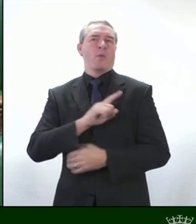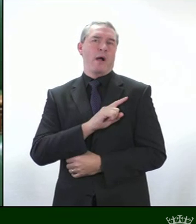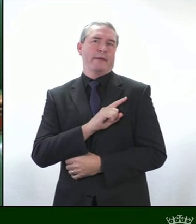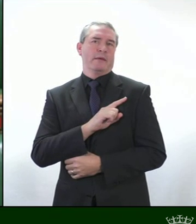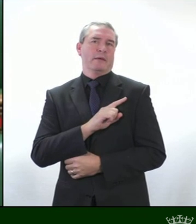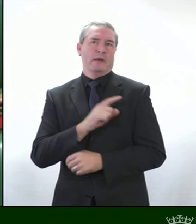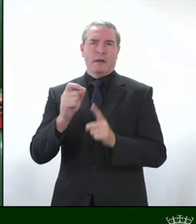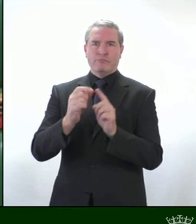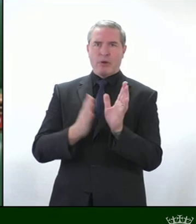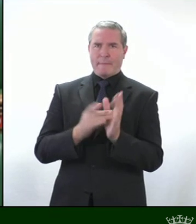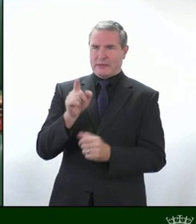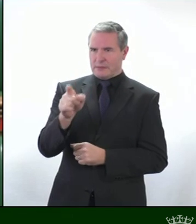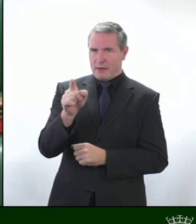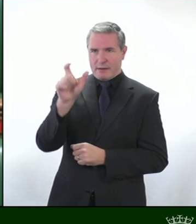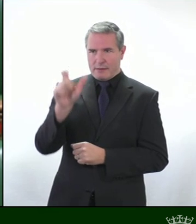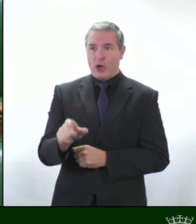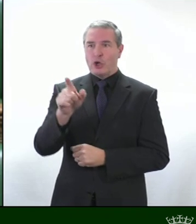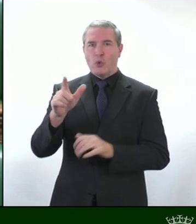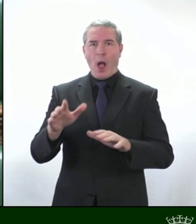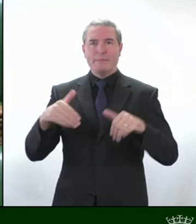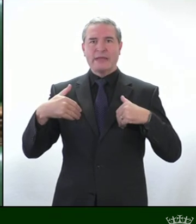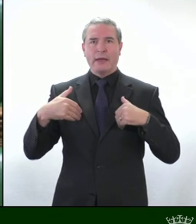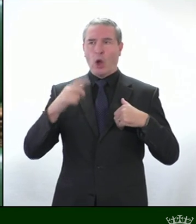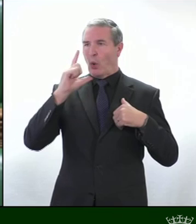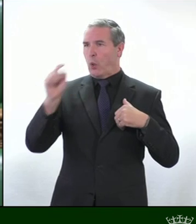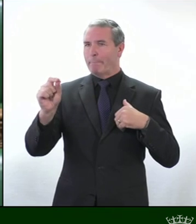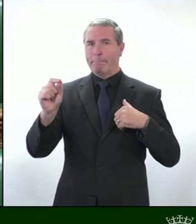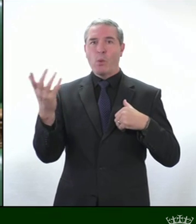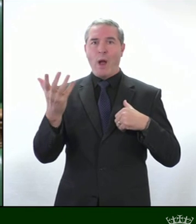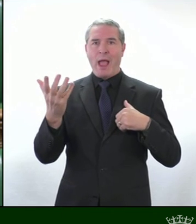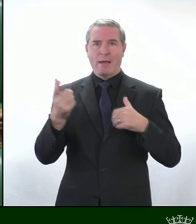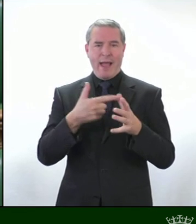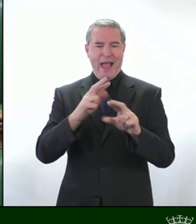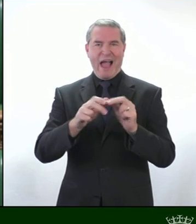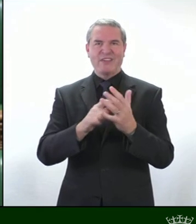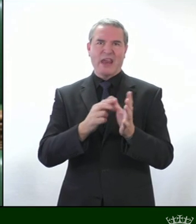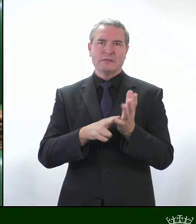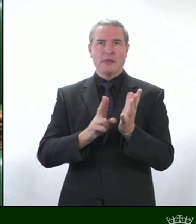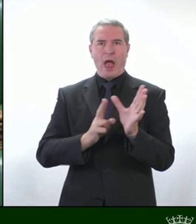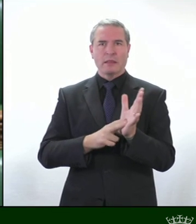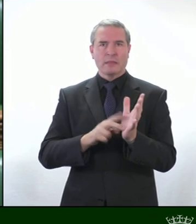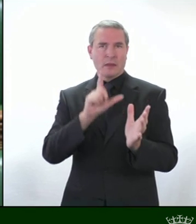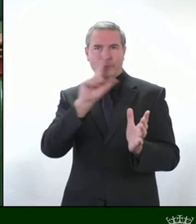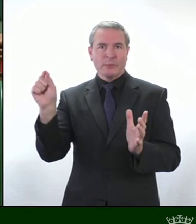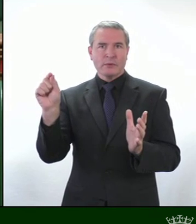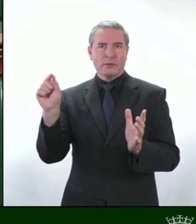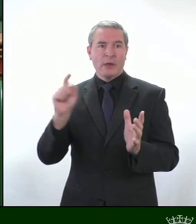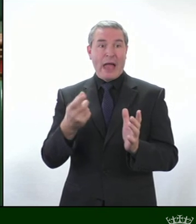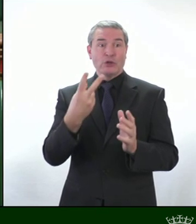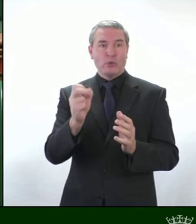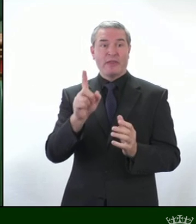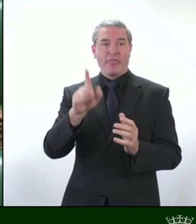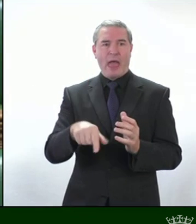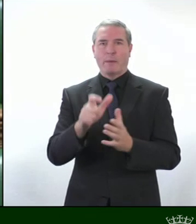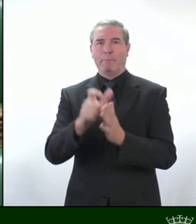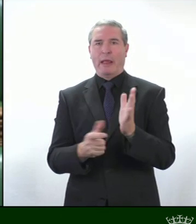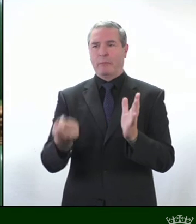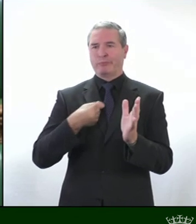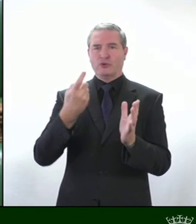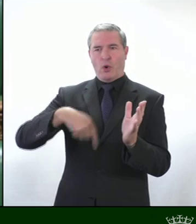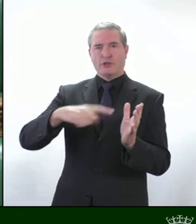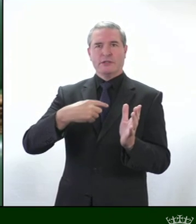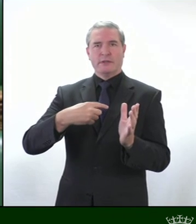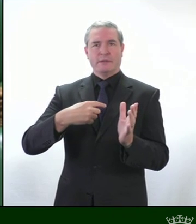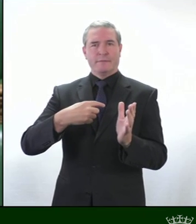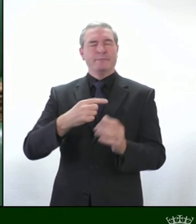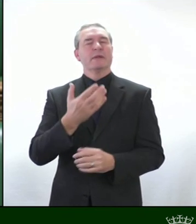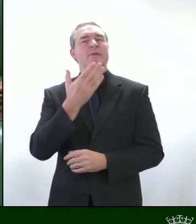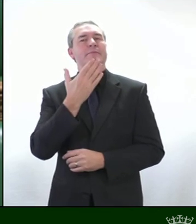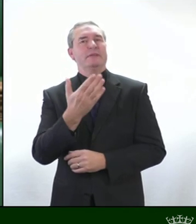When the Prime Minister abstains, he runs away to Afghanistan and gives the taxpayer a £20,000 bill.